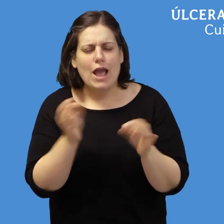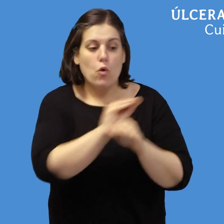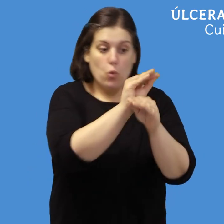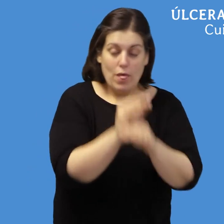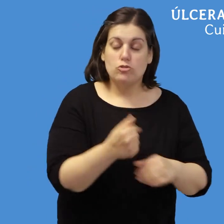cuidar